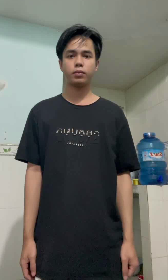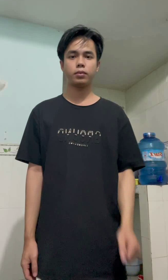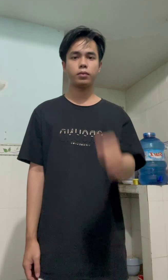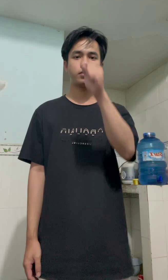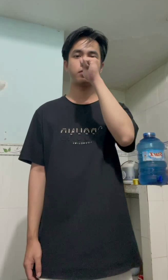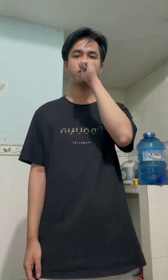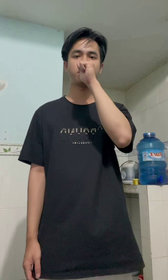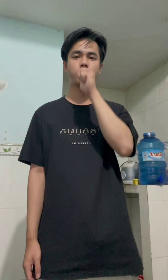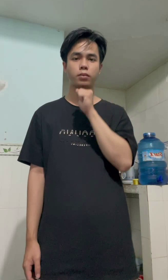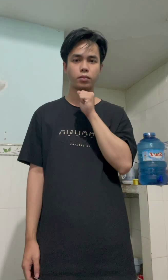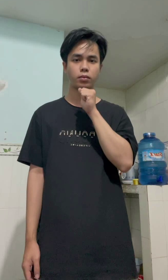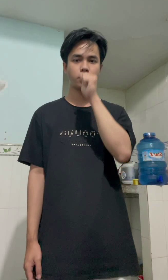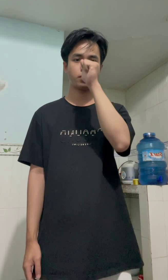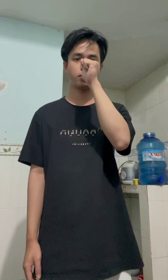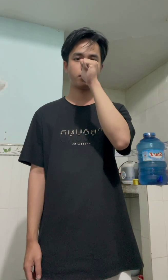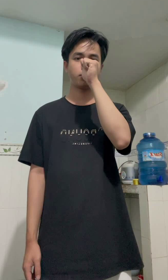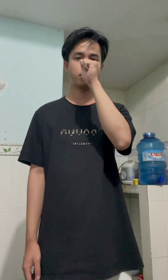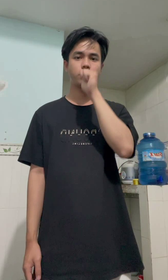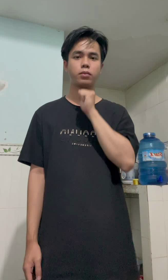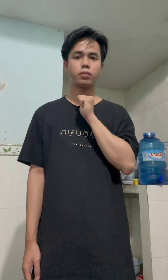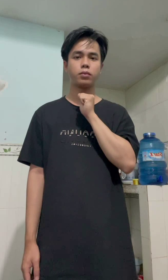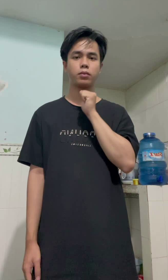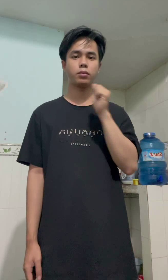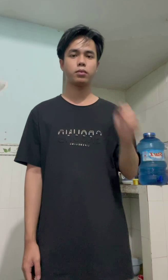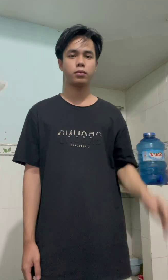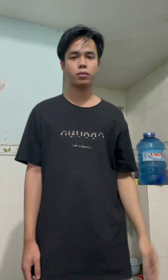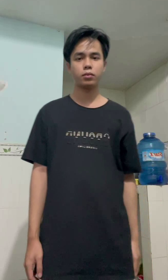dong y